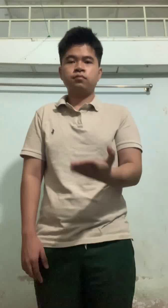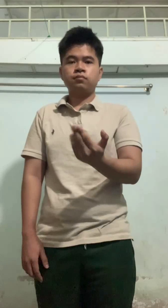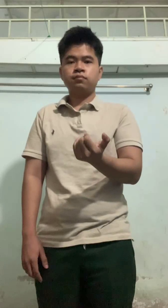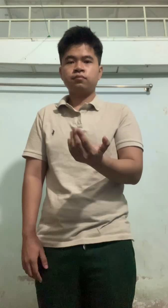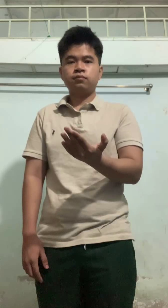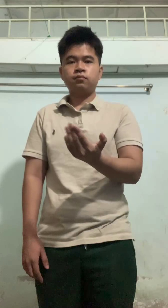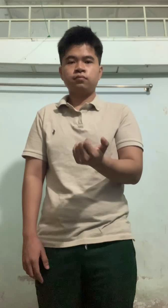yeu cau